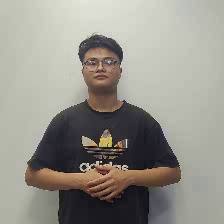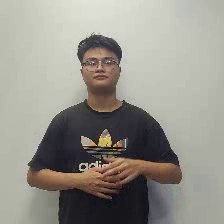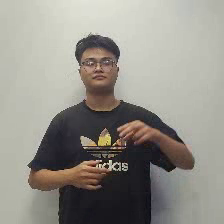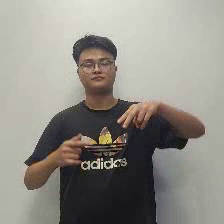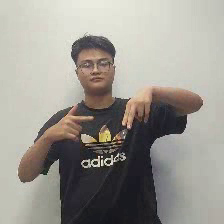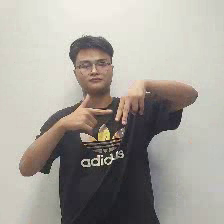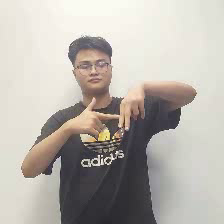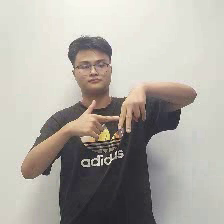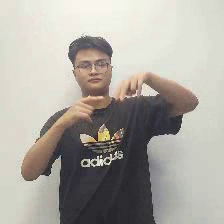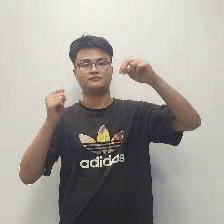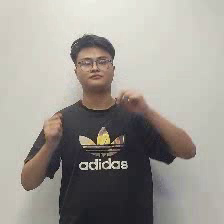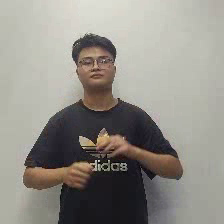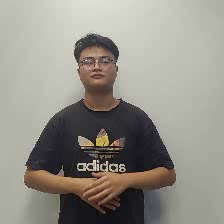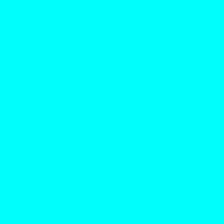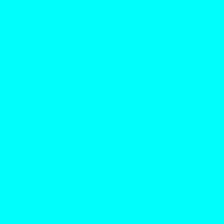Chân